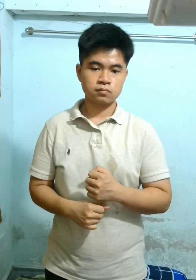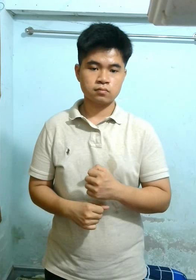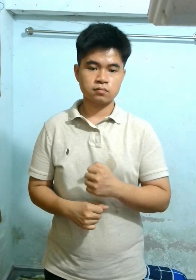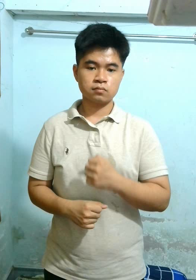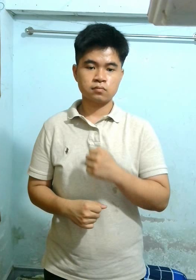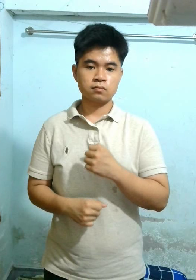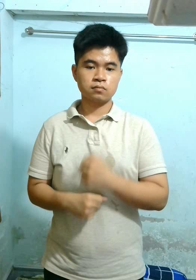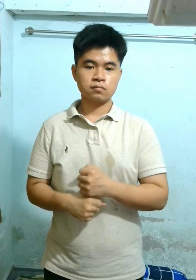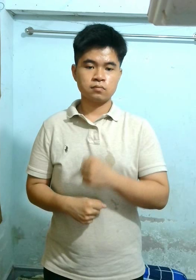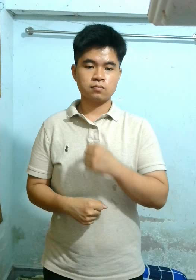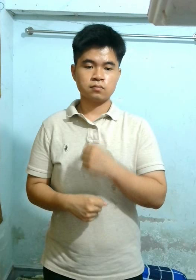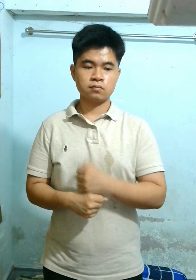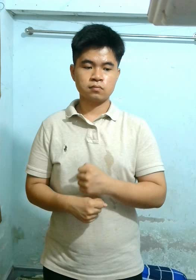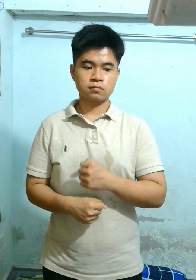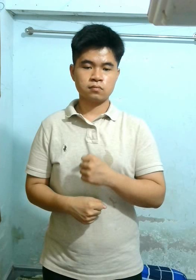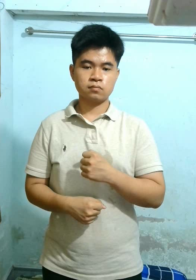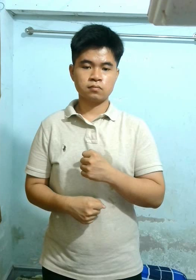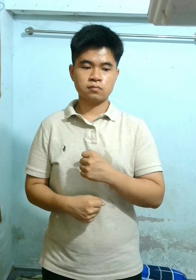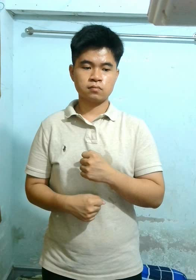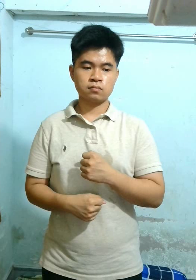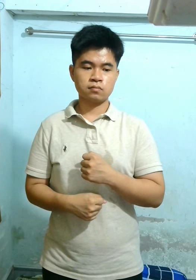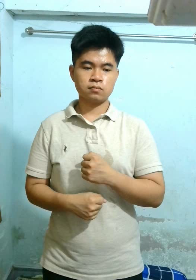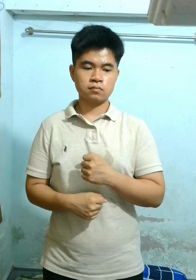cong viec